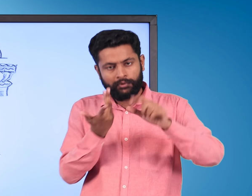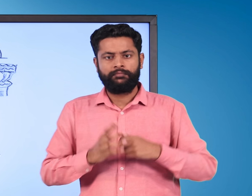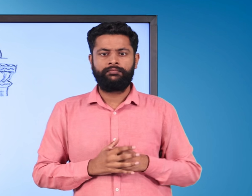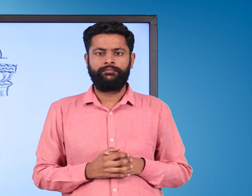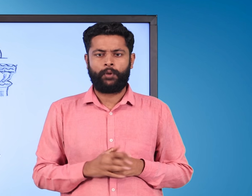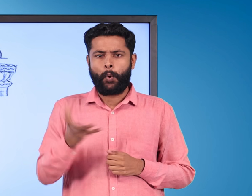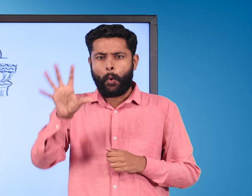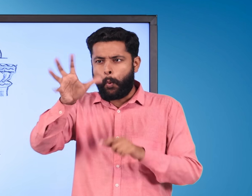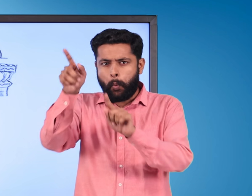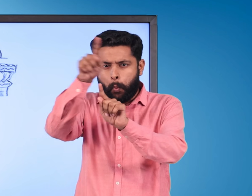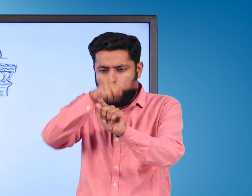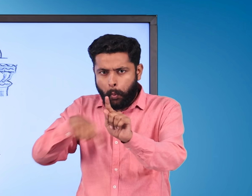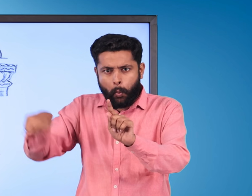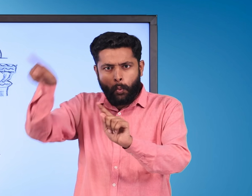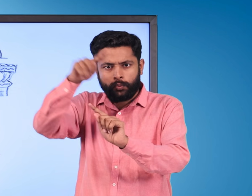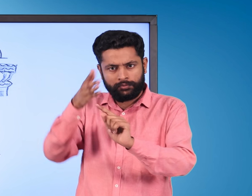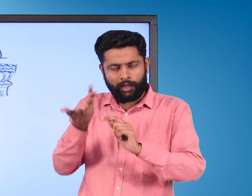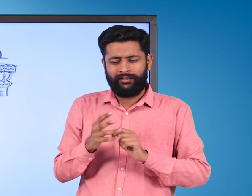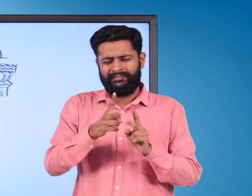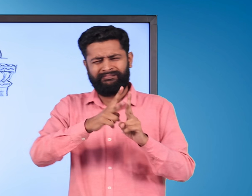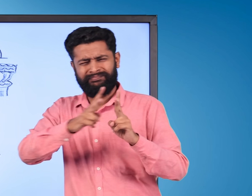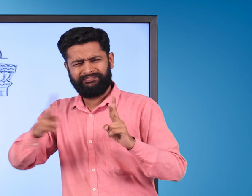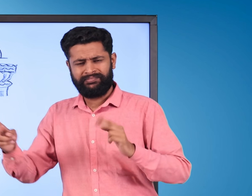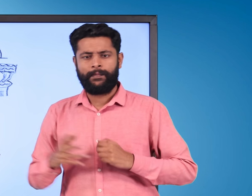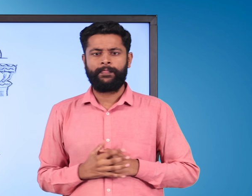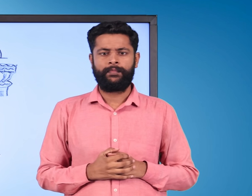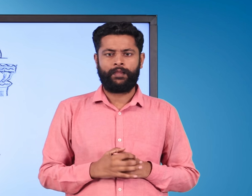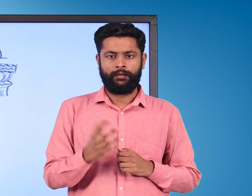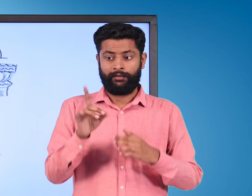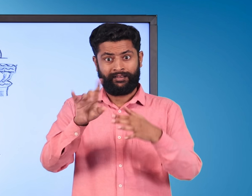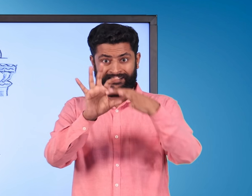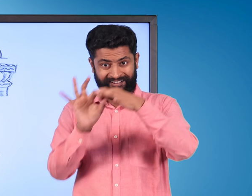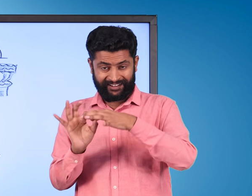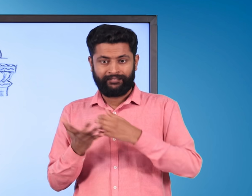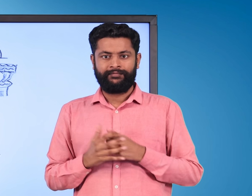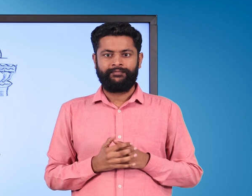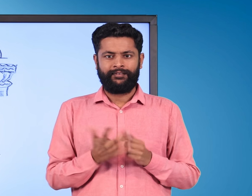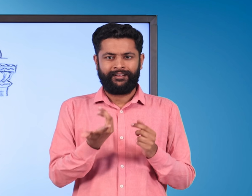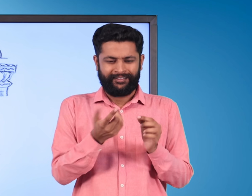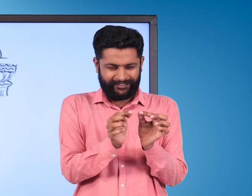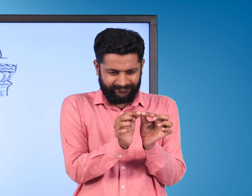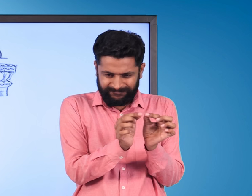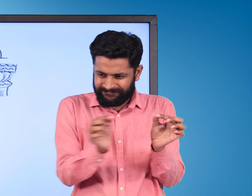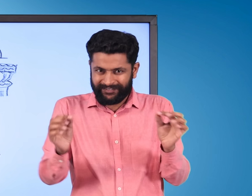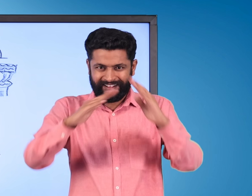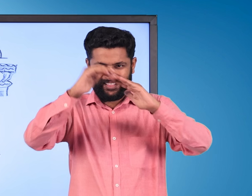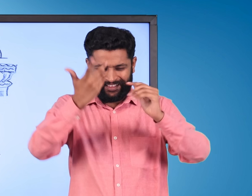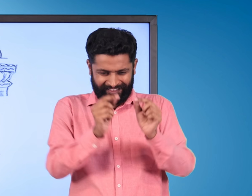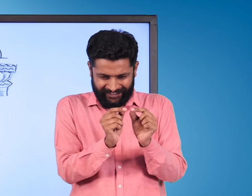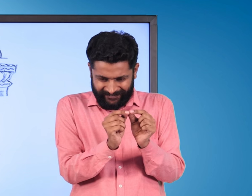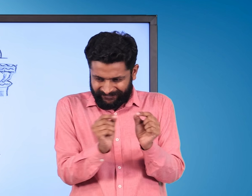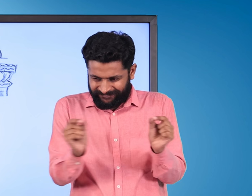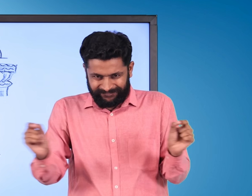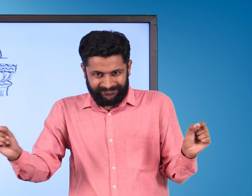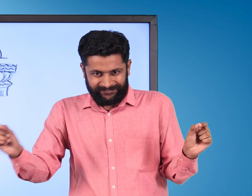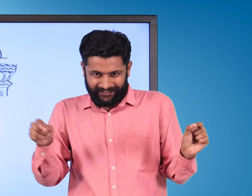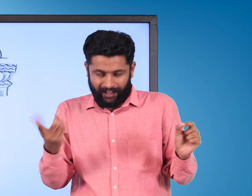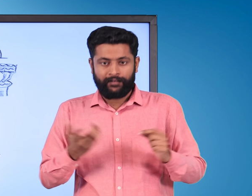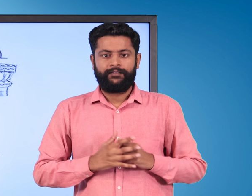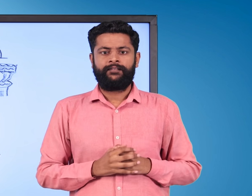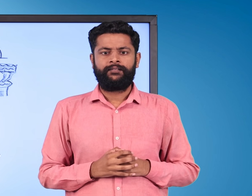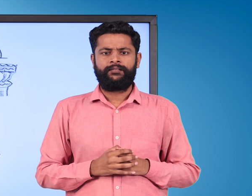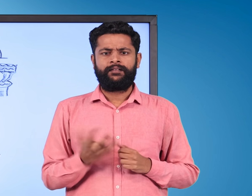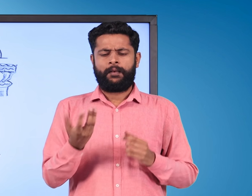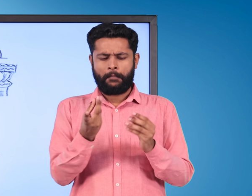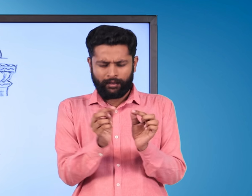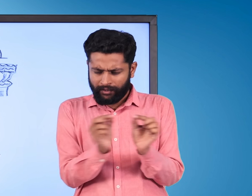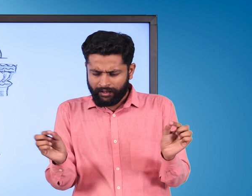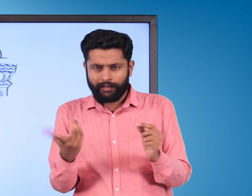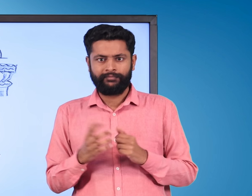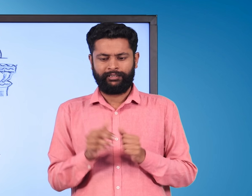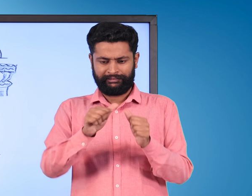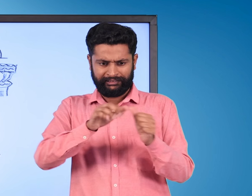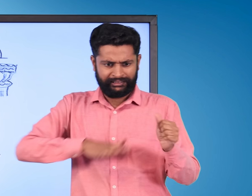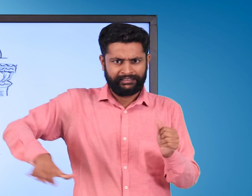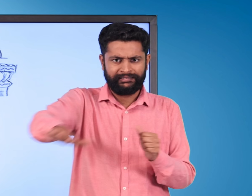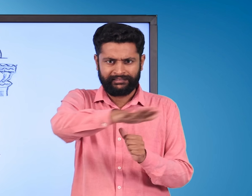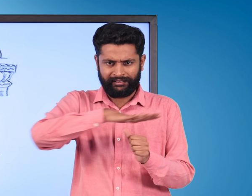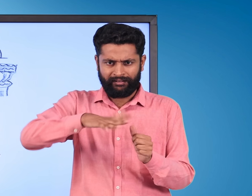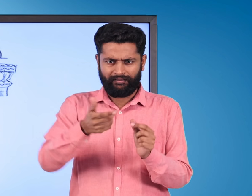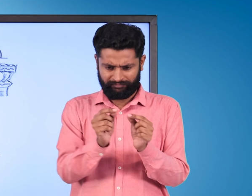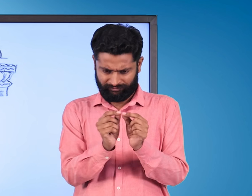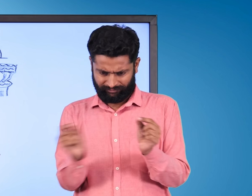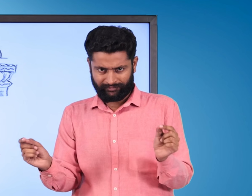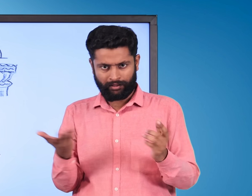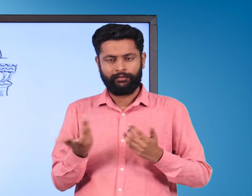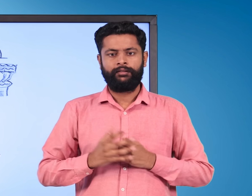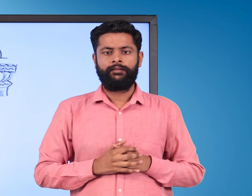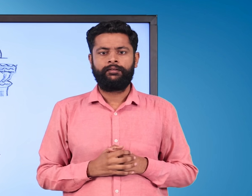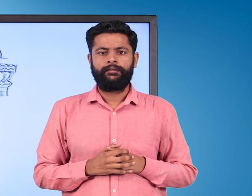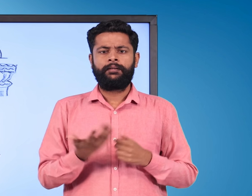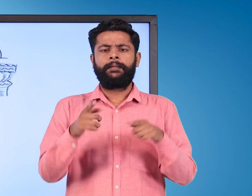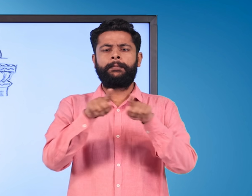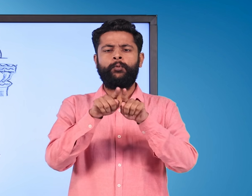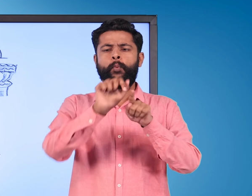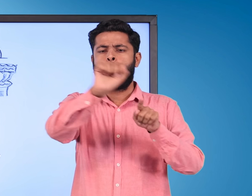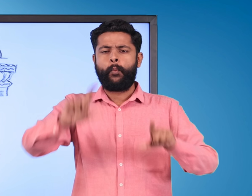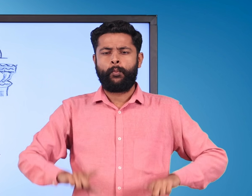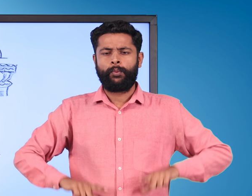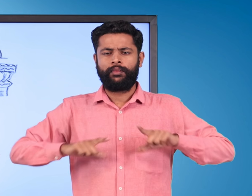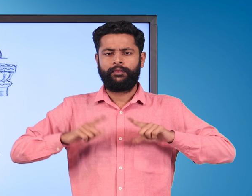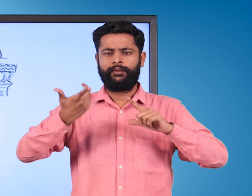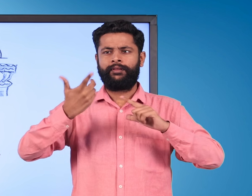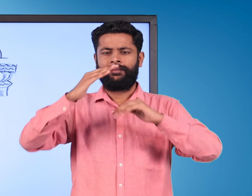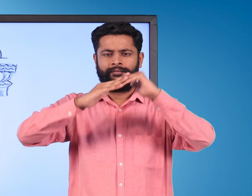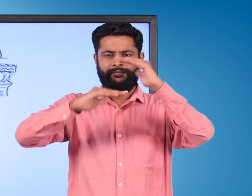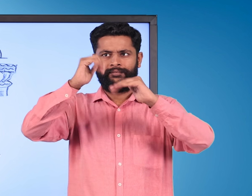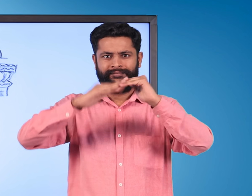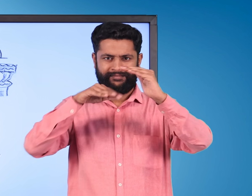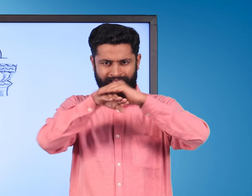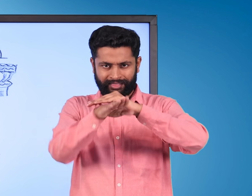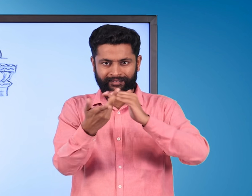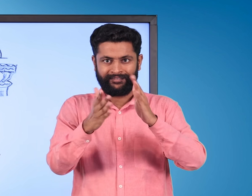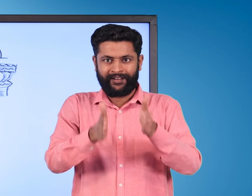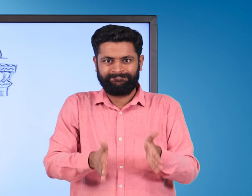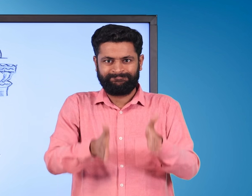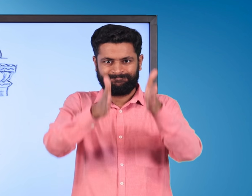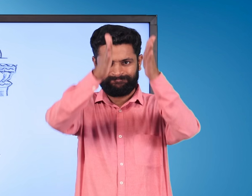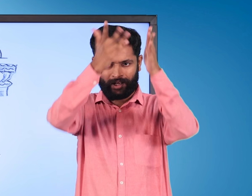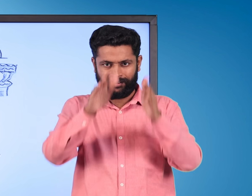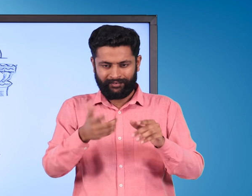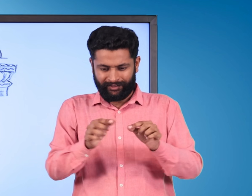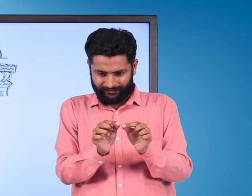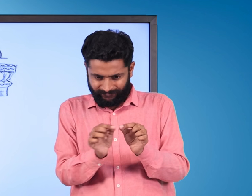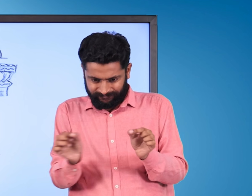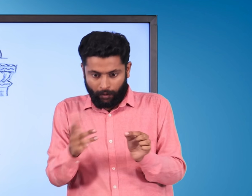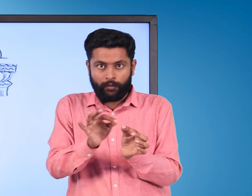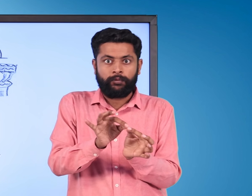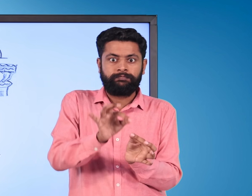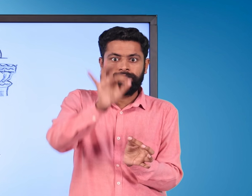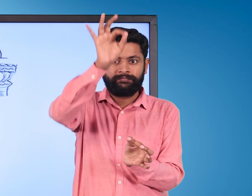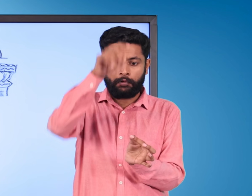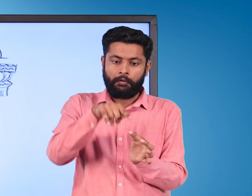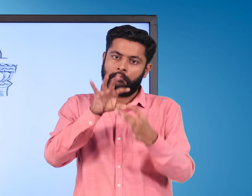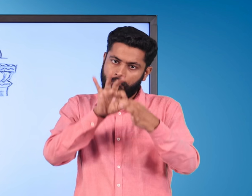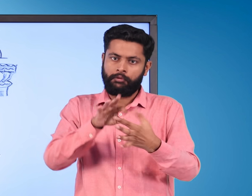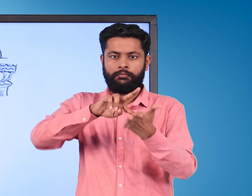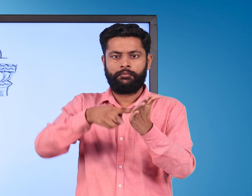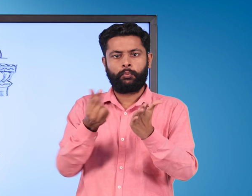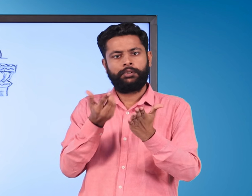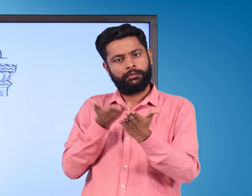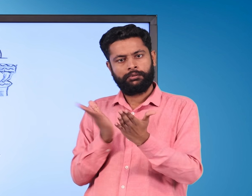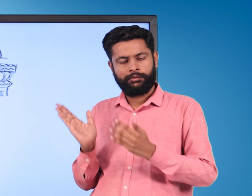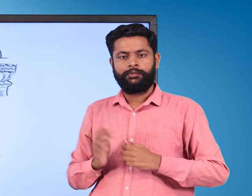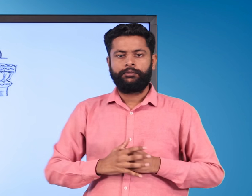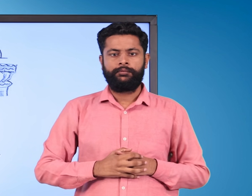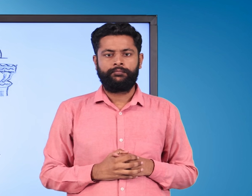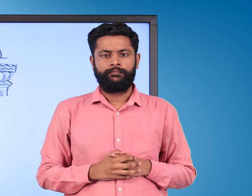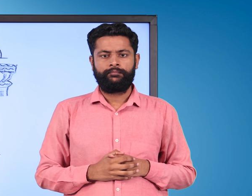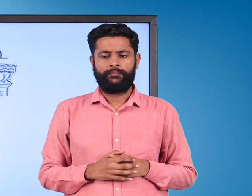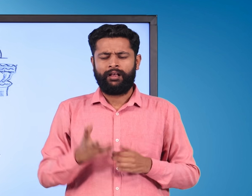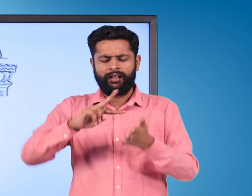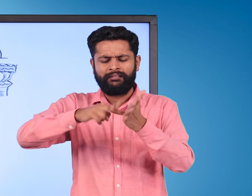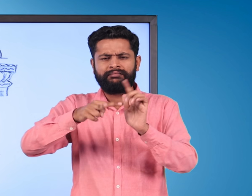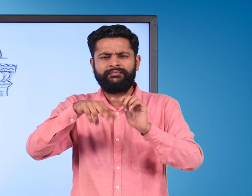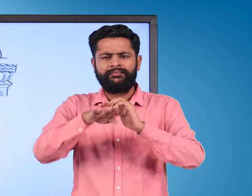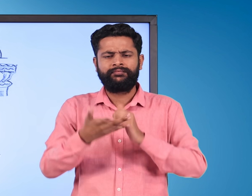circles, their length area, etc. as you can see in your daily life, around you, in buildings, etc.